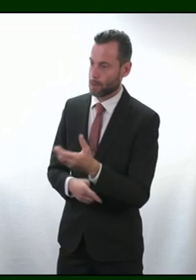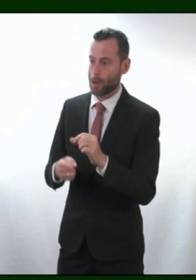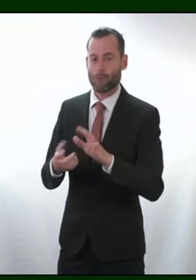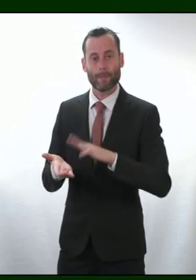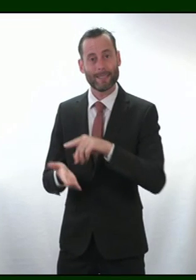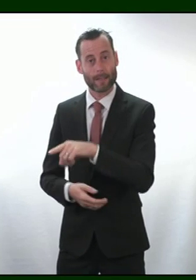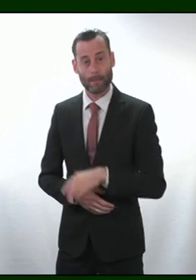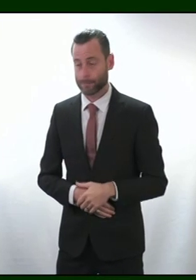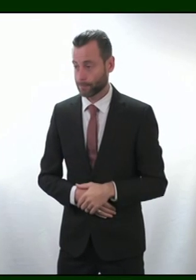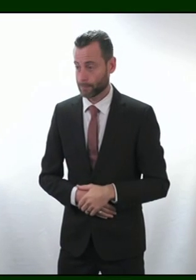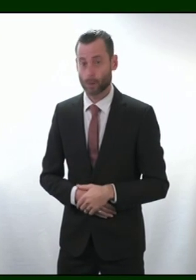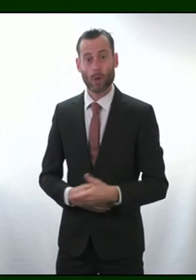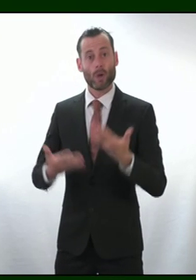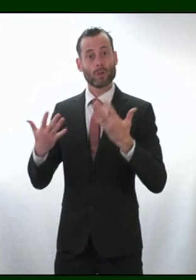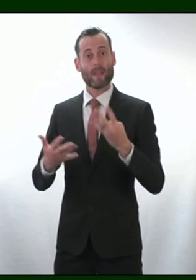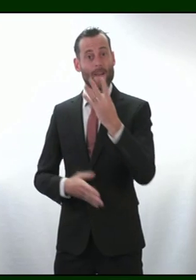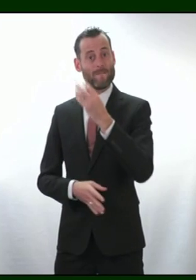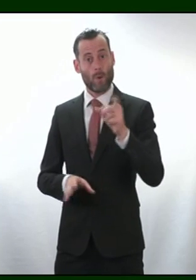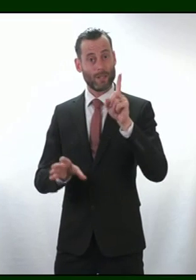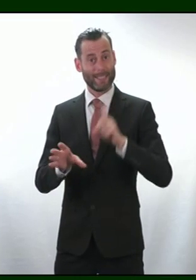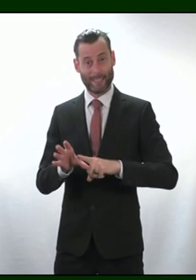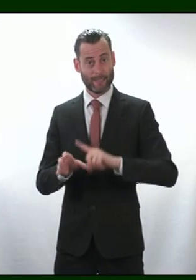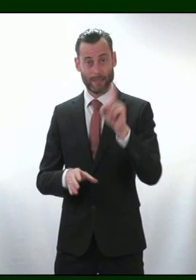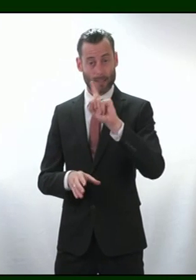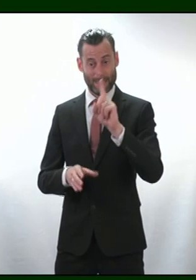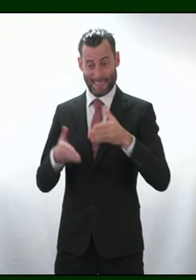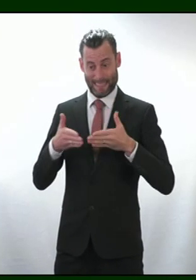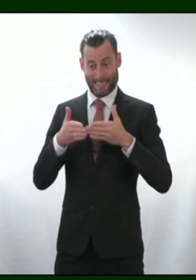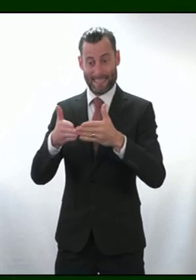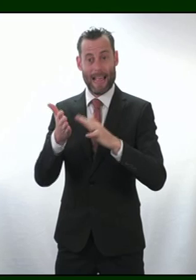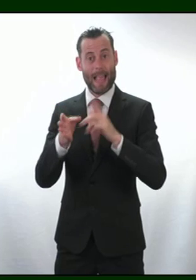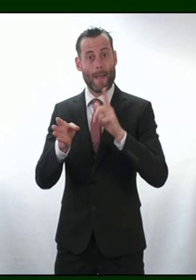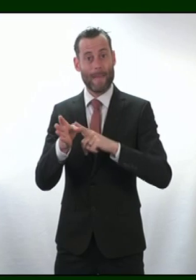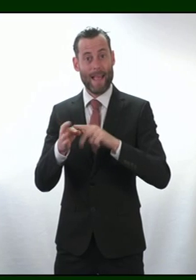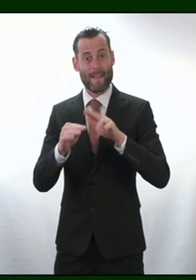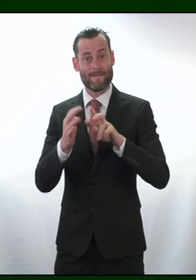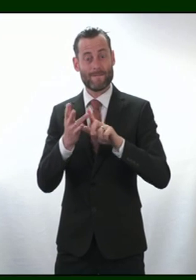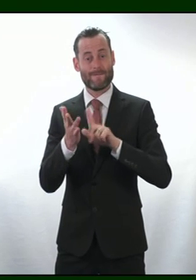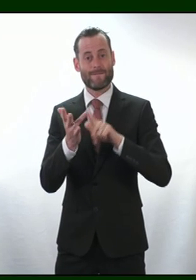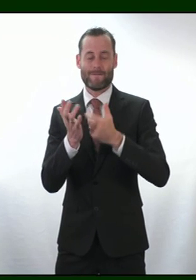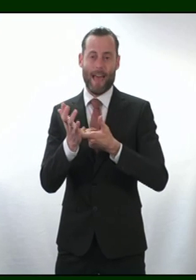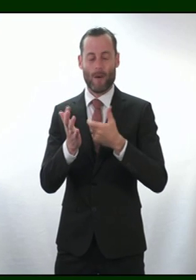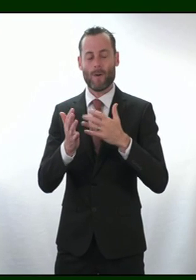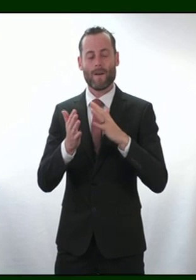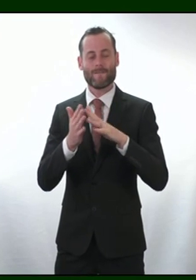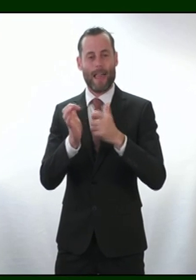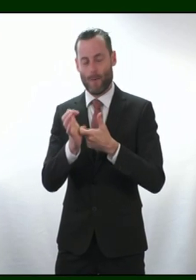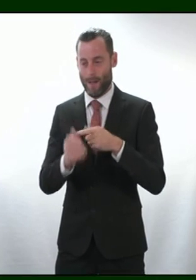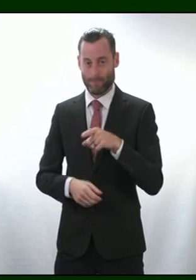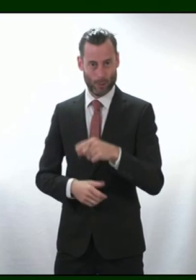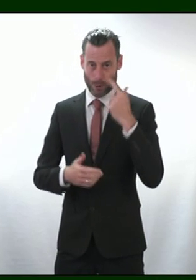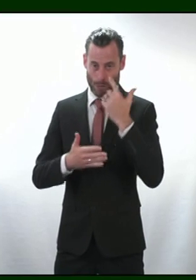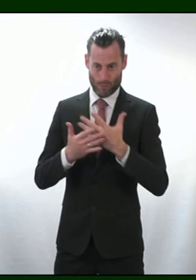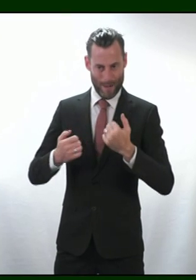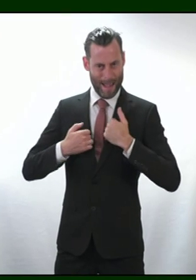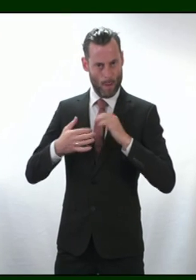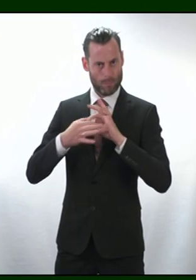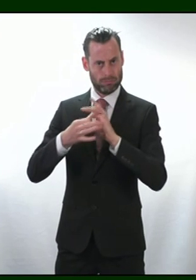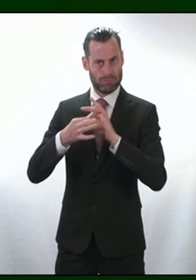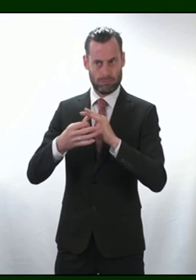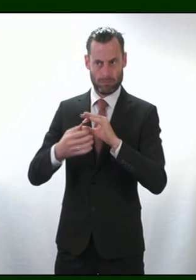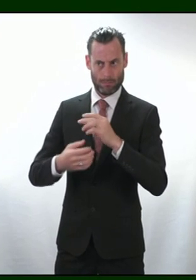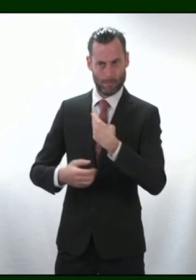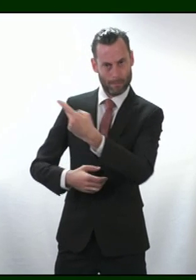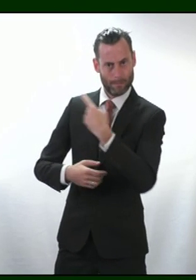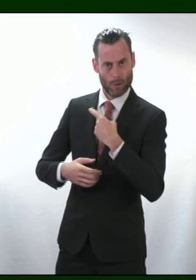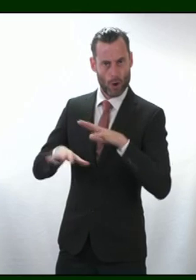Today marks 400 years since the sailing of the Mayflower, a reminder to us of the beginning of an enduring alliance between our two nations.